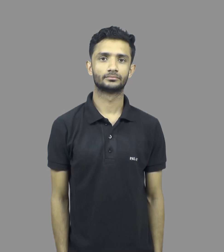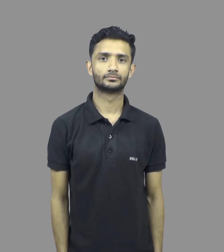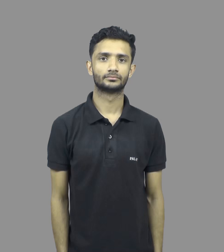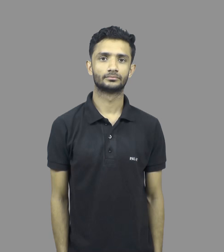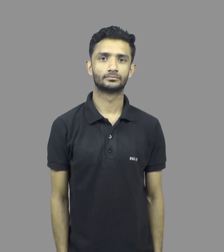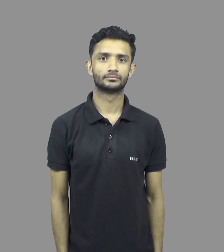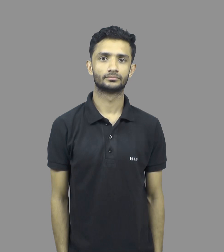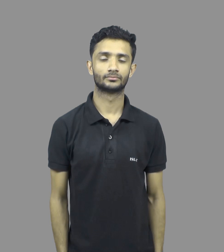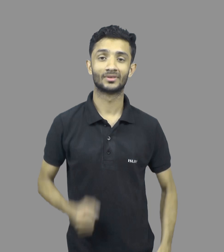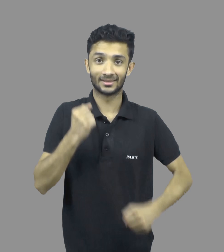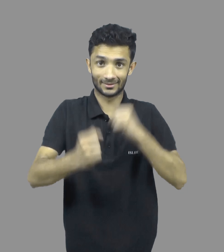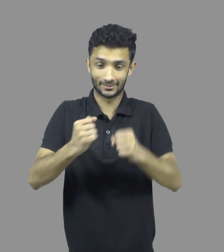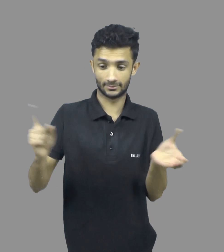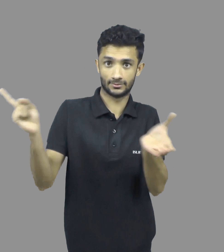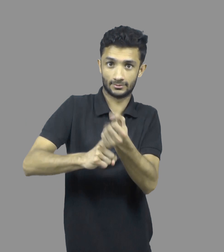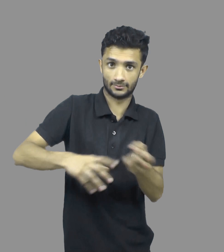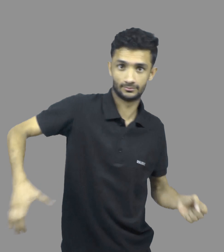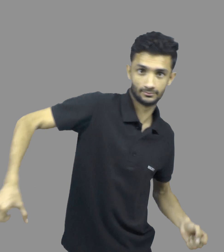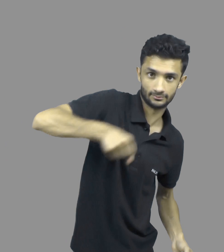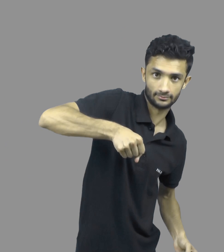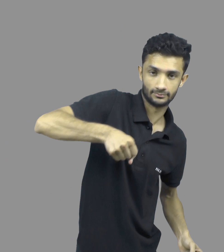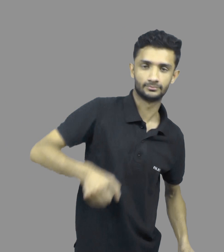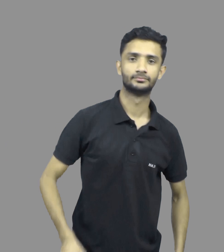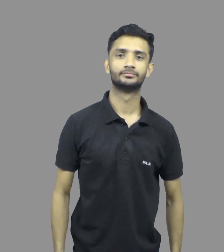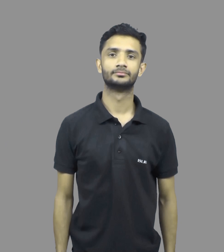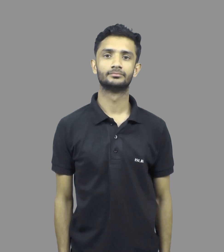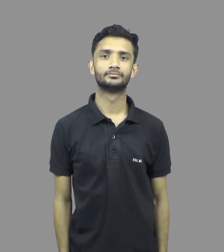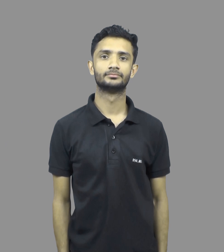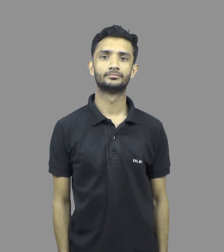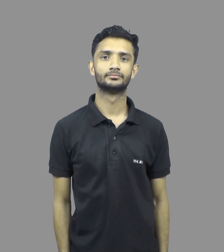Relay Race